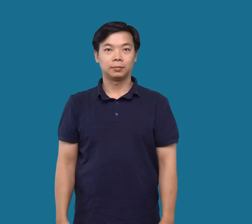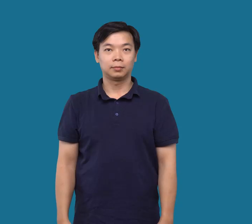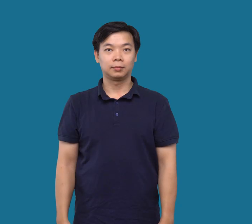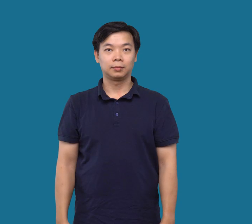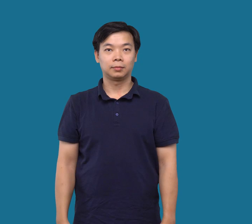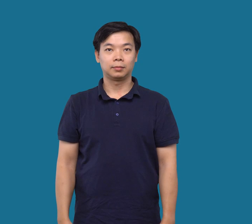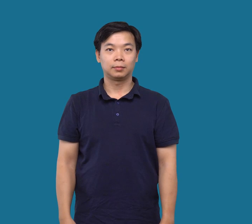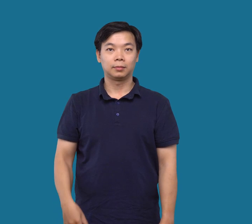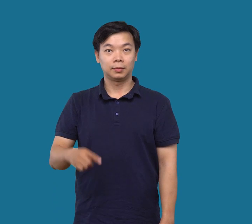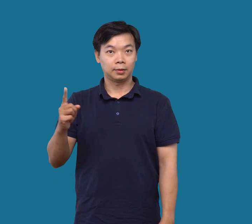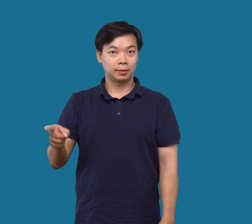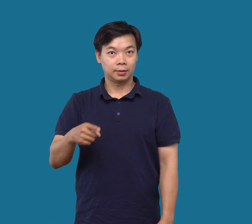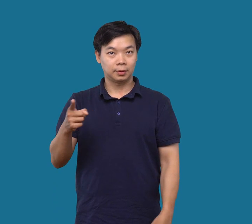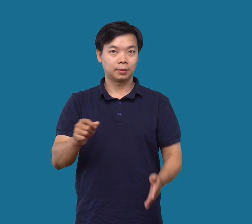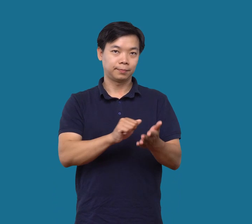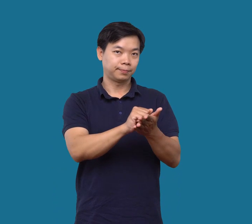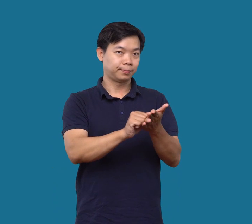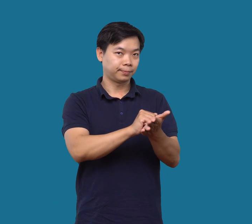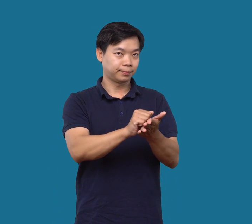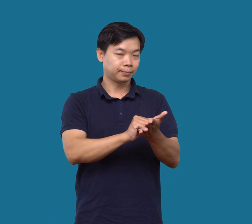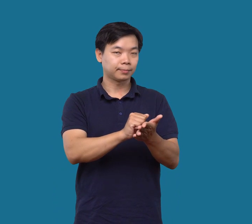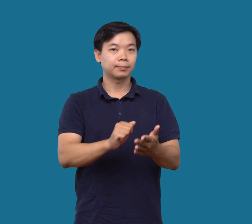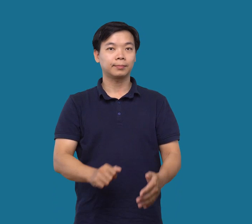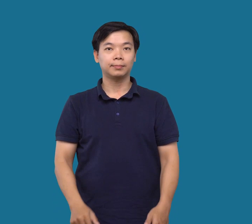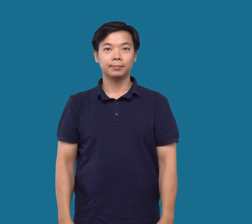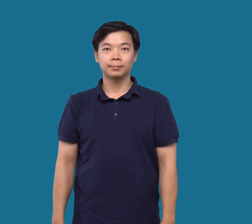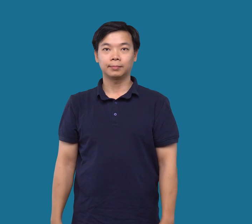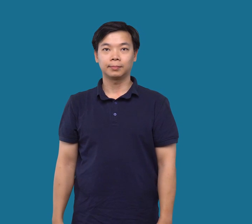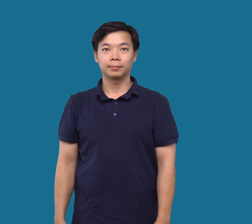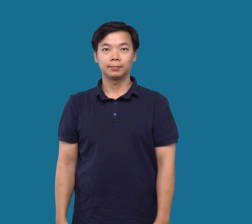ngày tháng